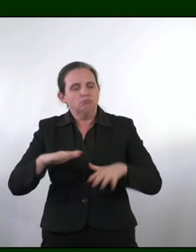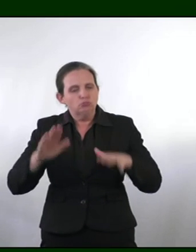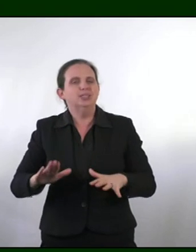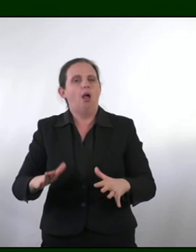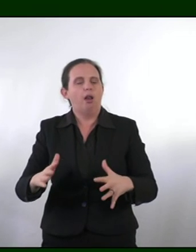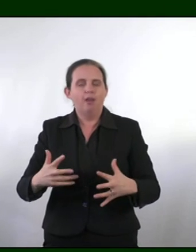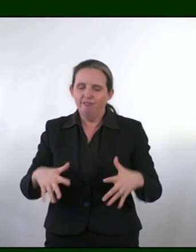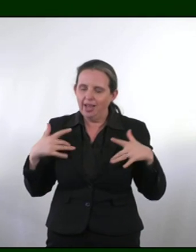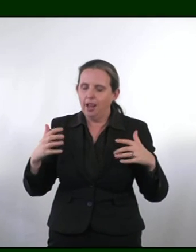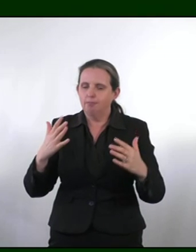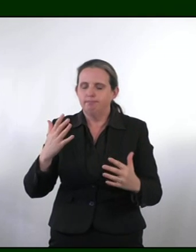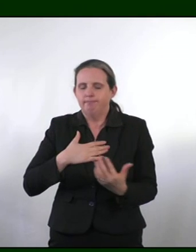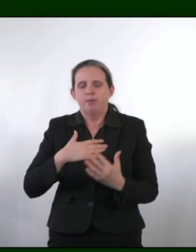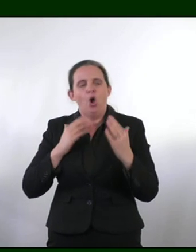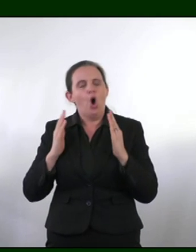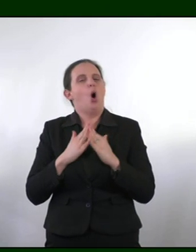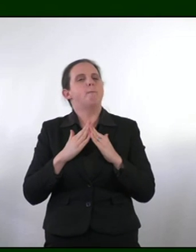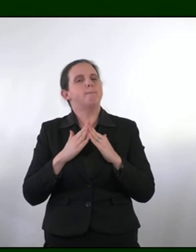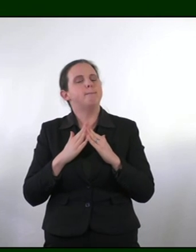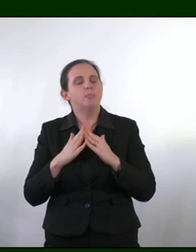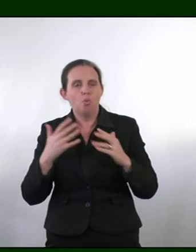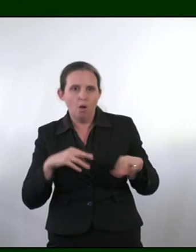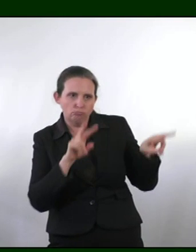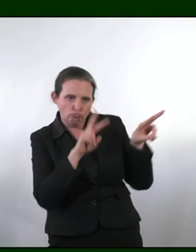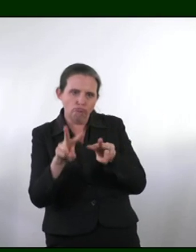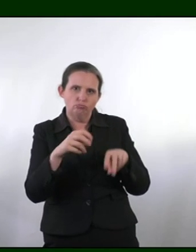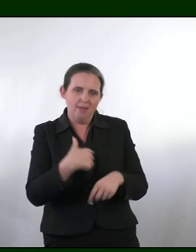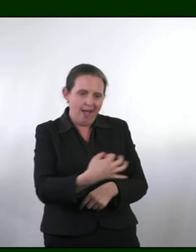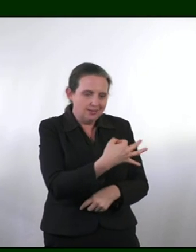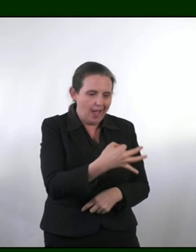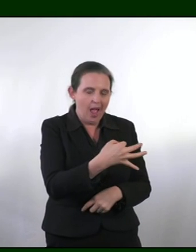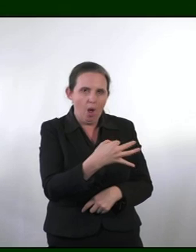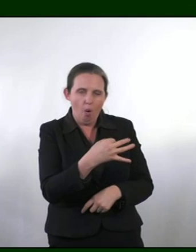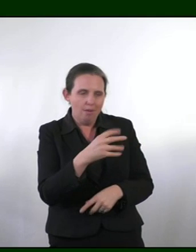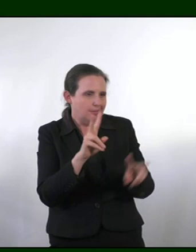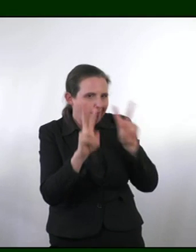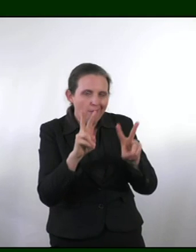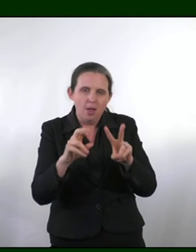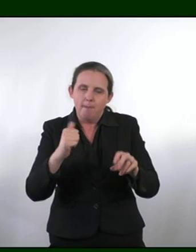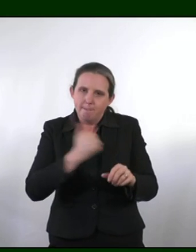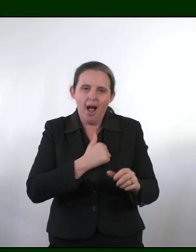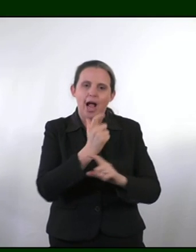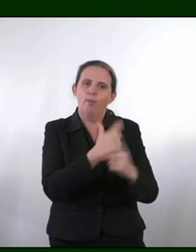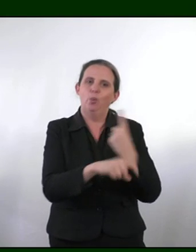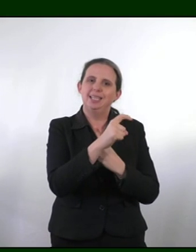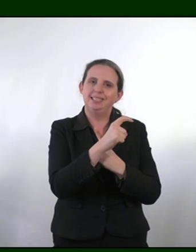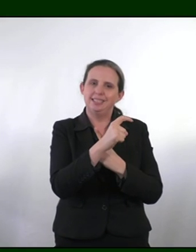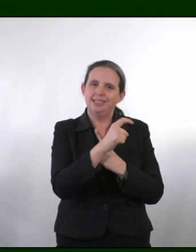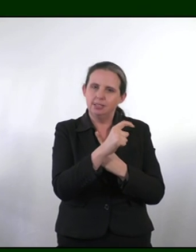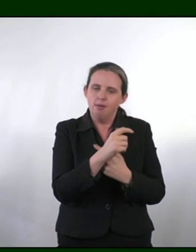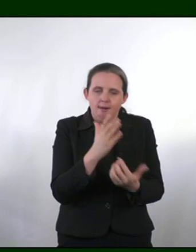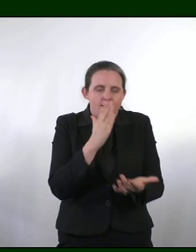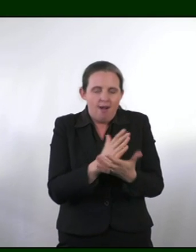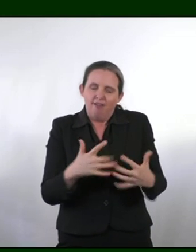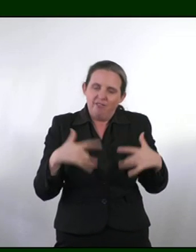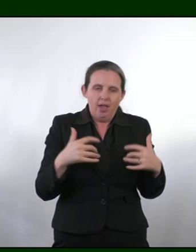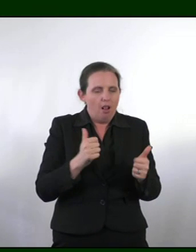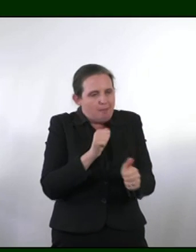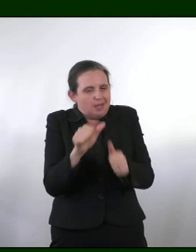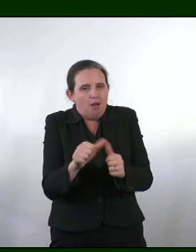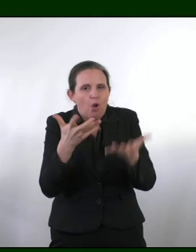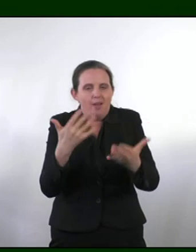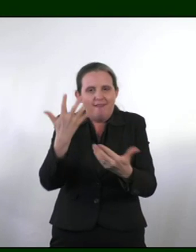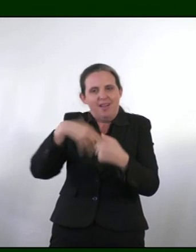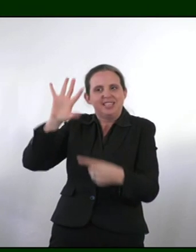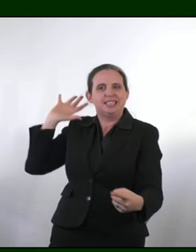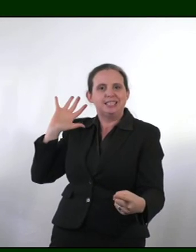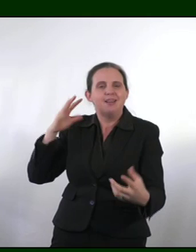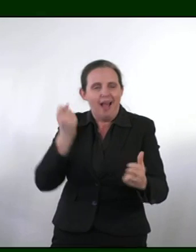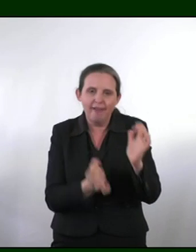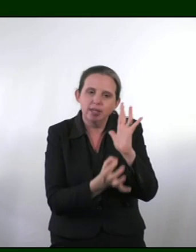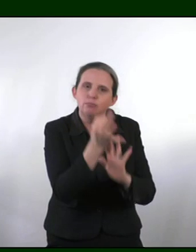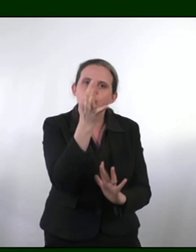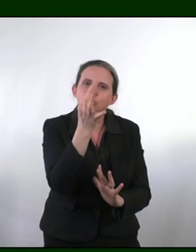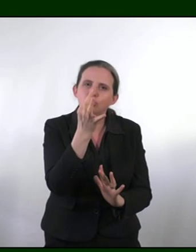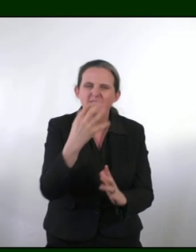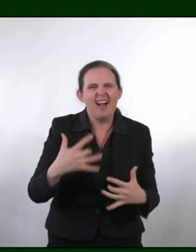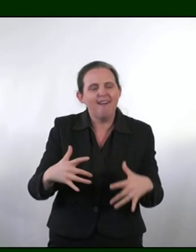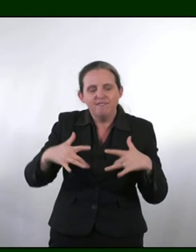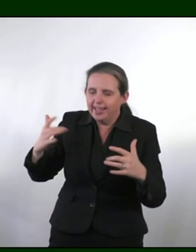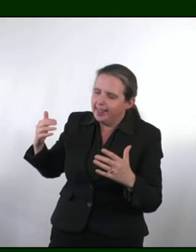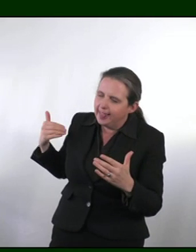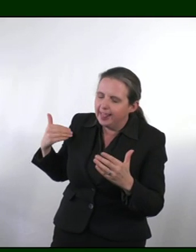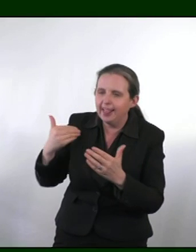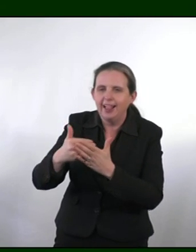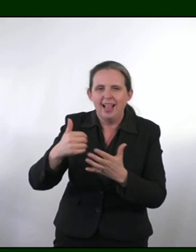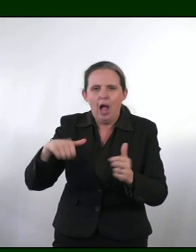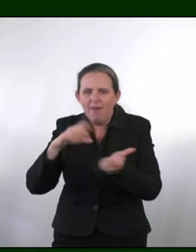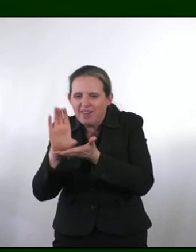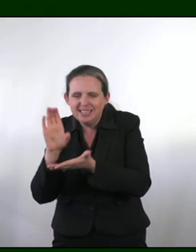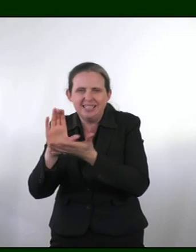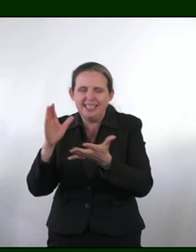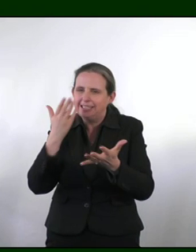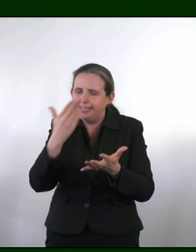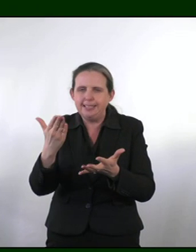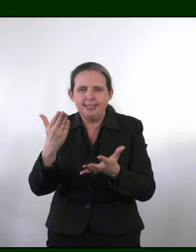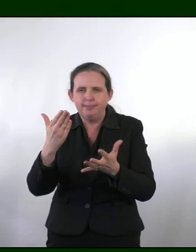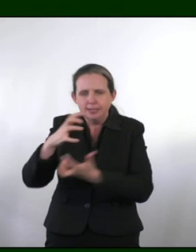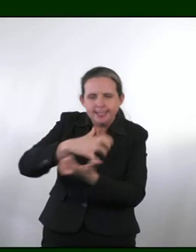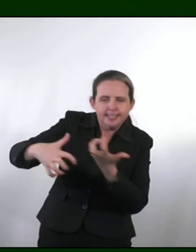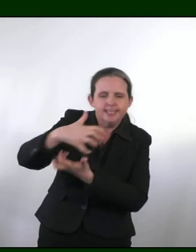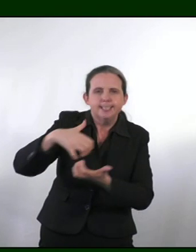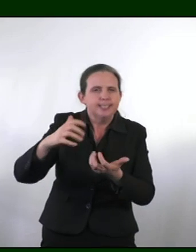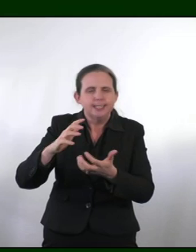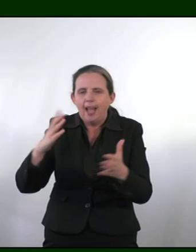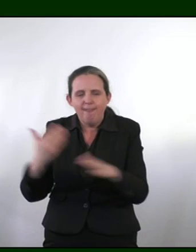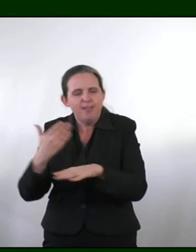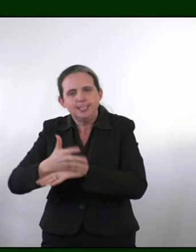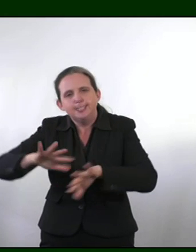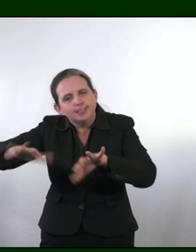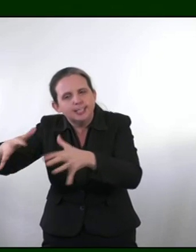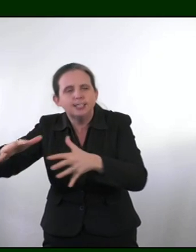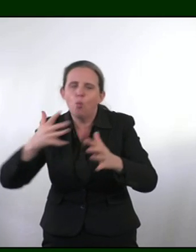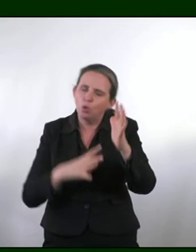People want to be able to look around their towns and villages, and say, “Yes, our community—this place—is better off than it was five years ago.” For too long our funding approach has been complex and ineffective, and I want to change that.